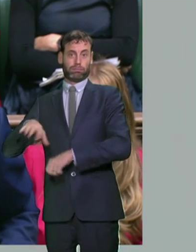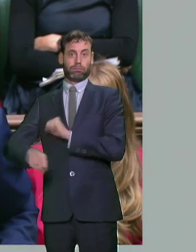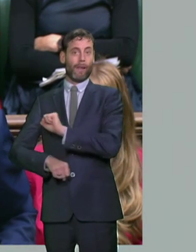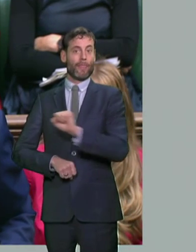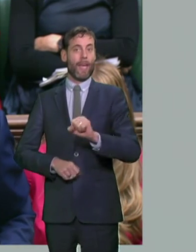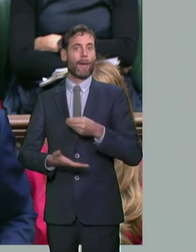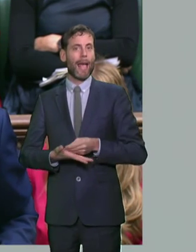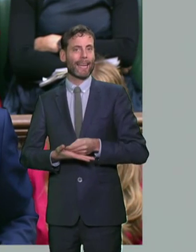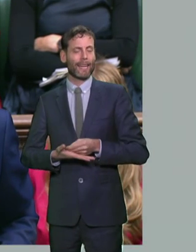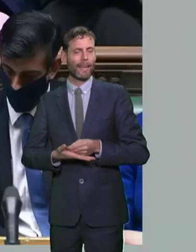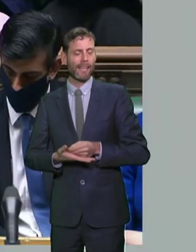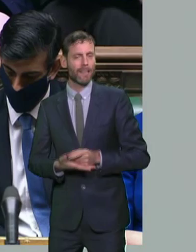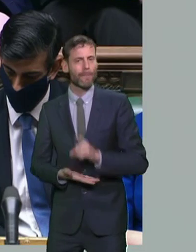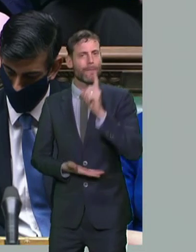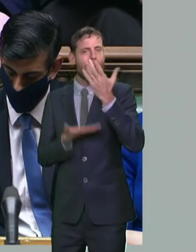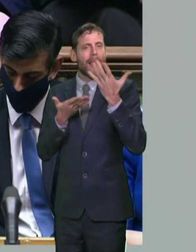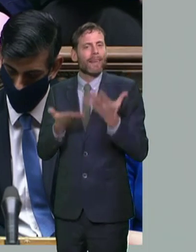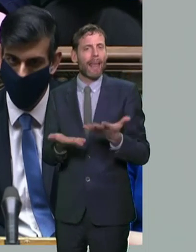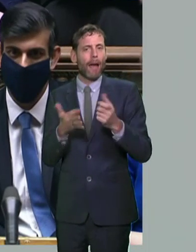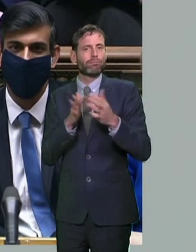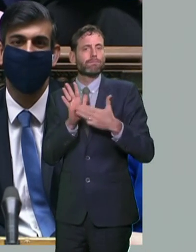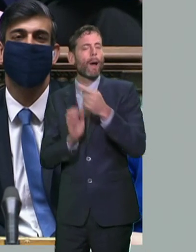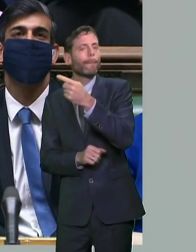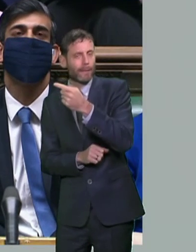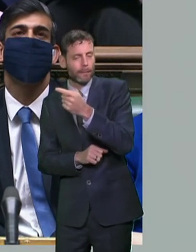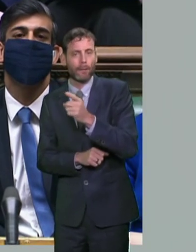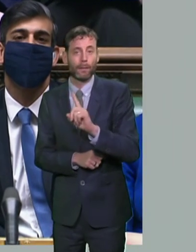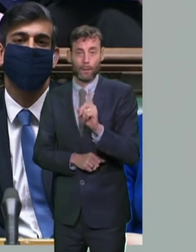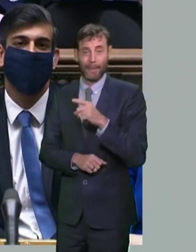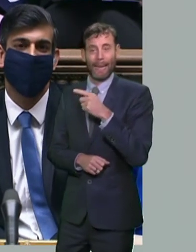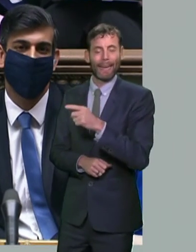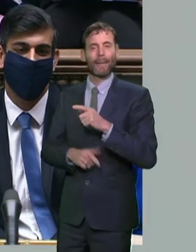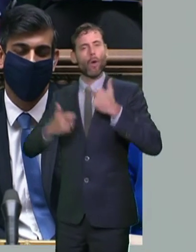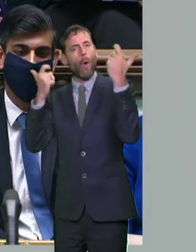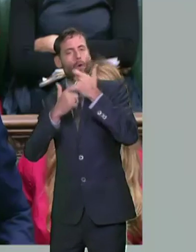But now the Prime Minister’s routine is falling flat.